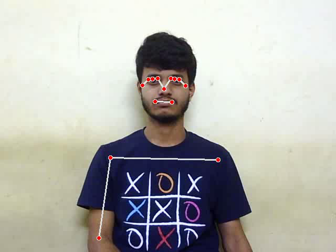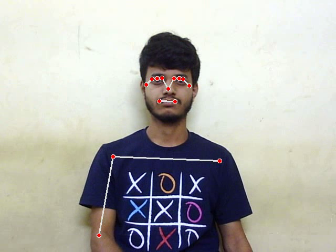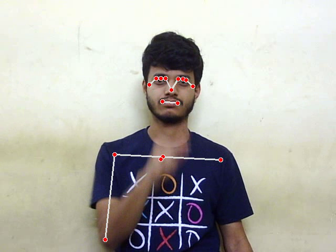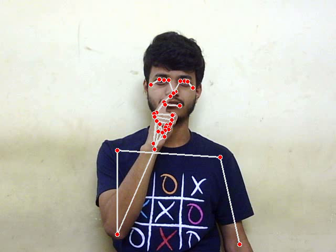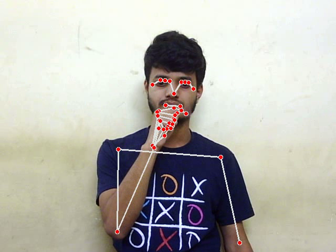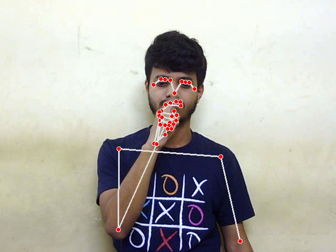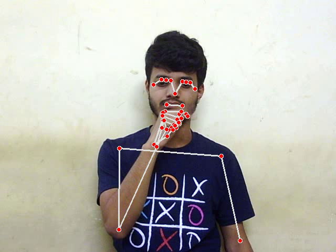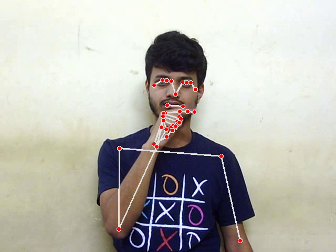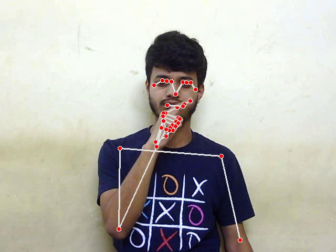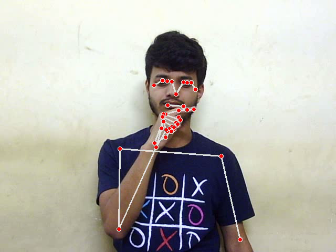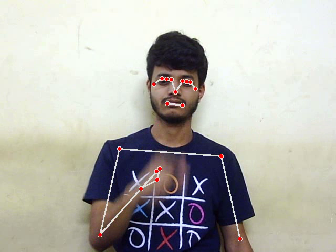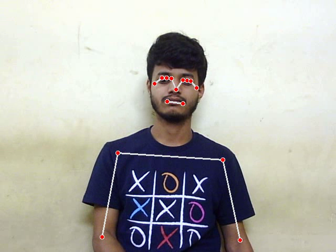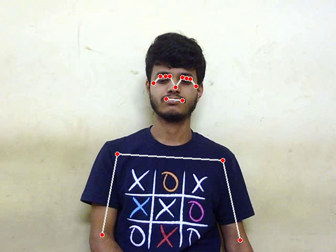who